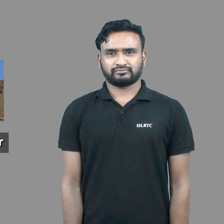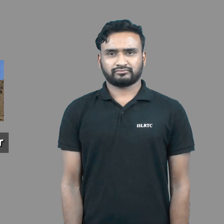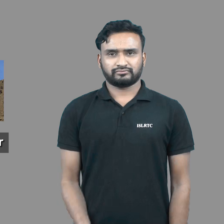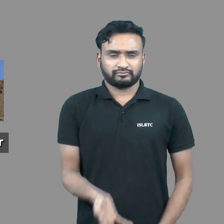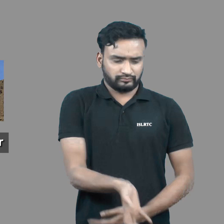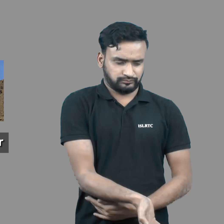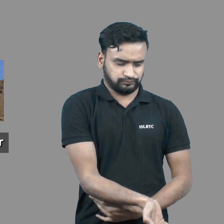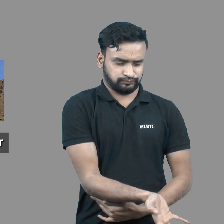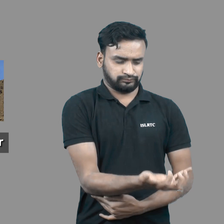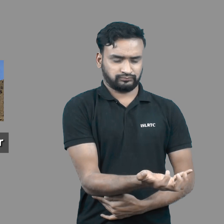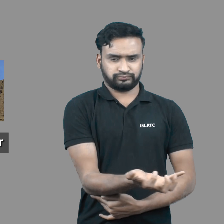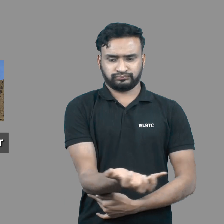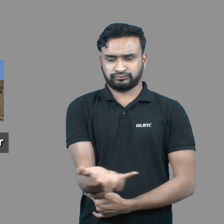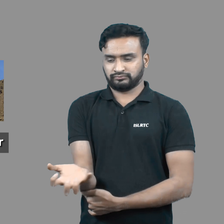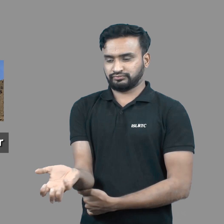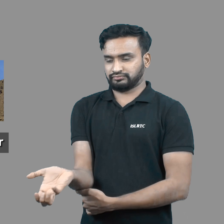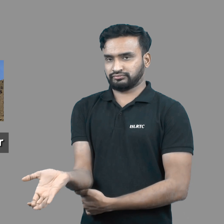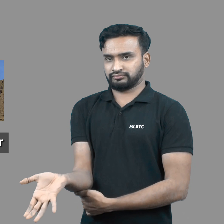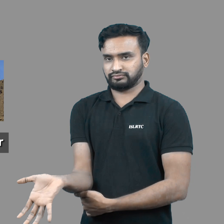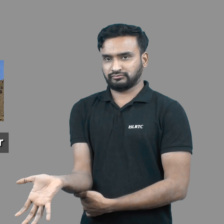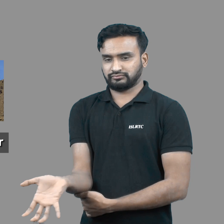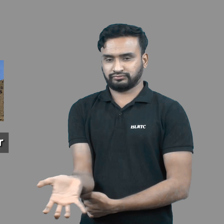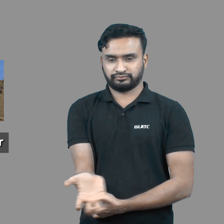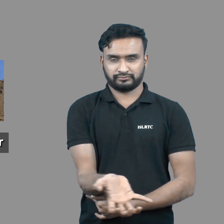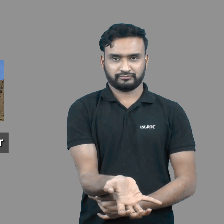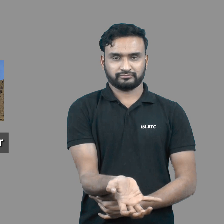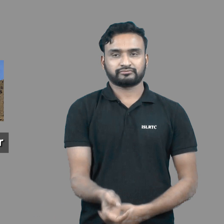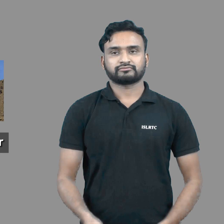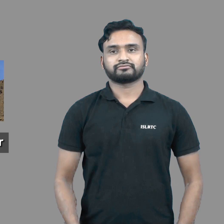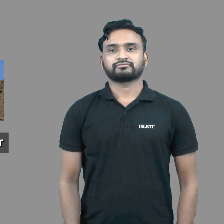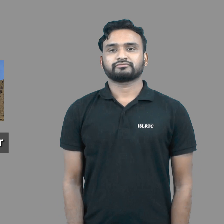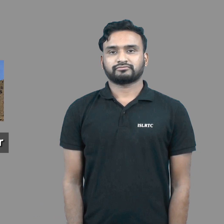Crawler Loader